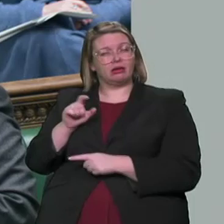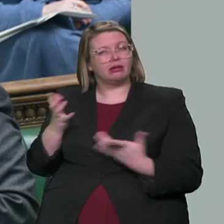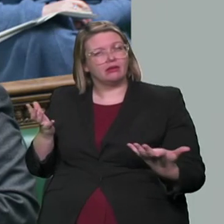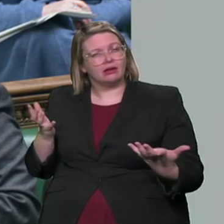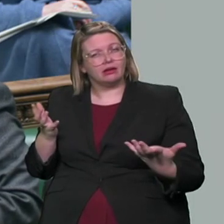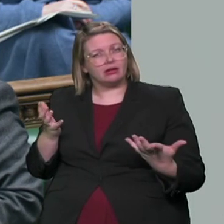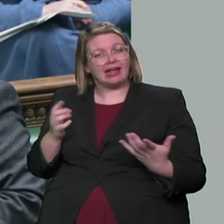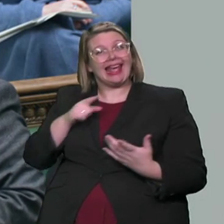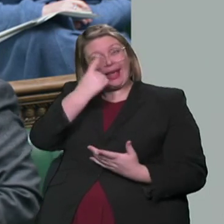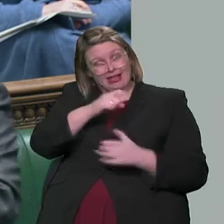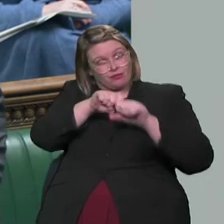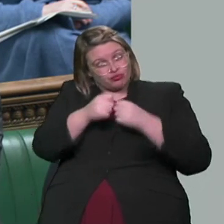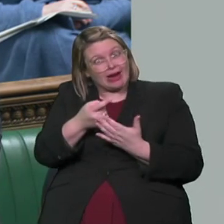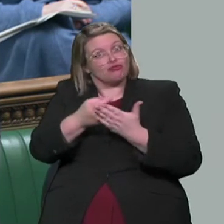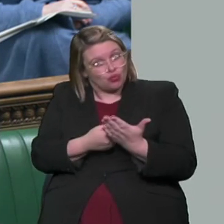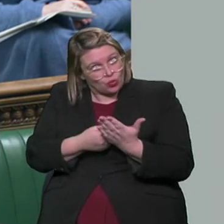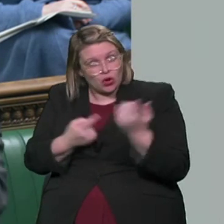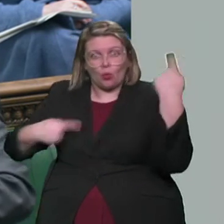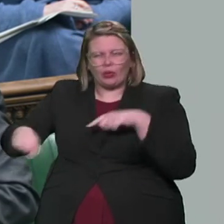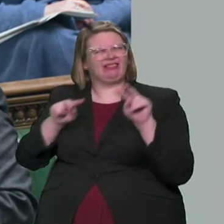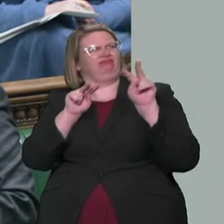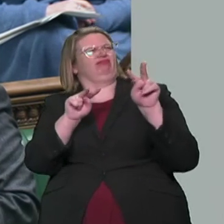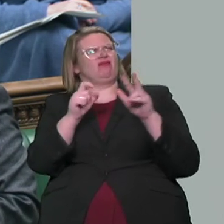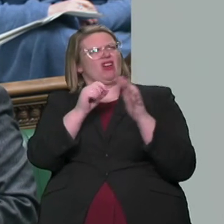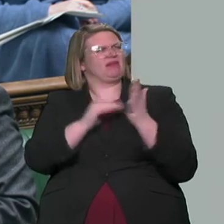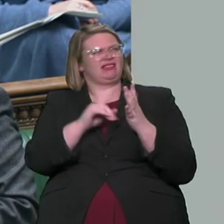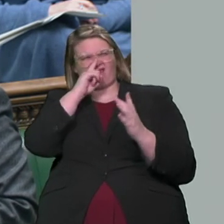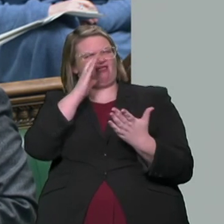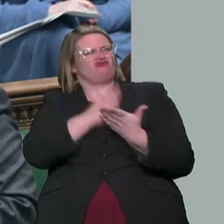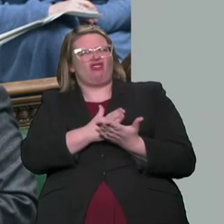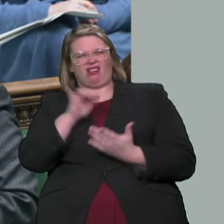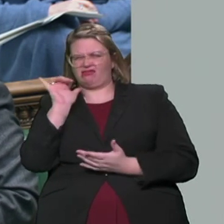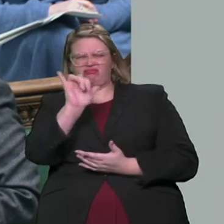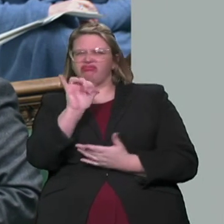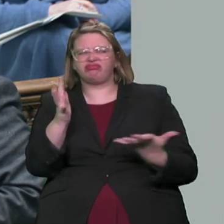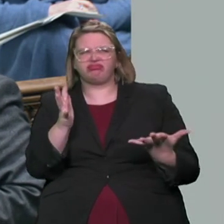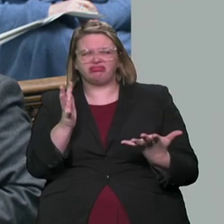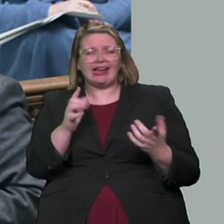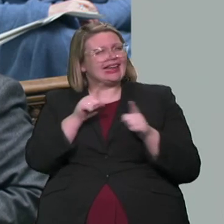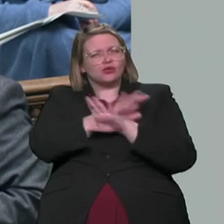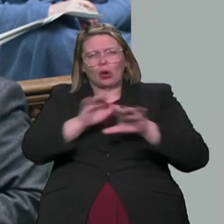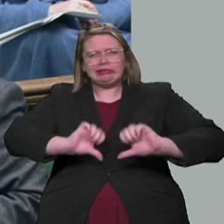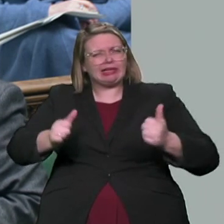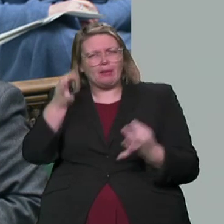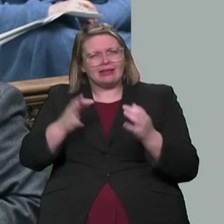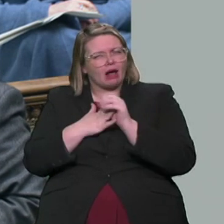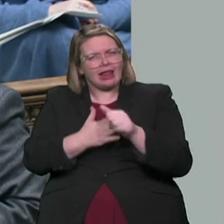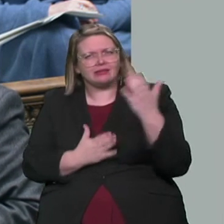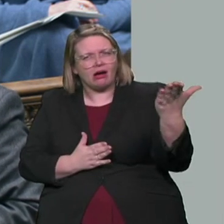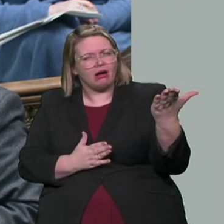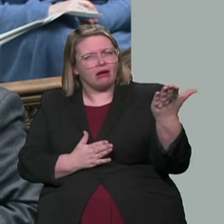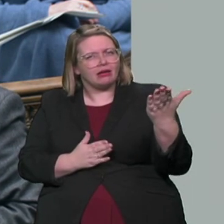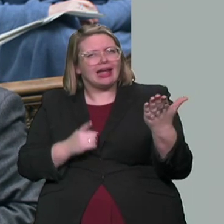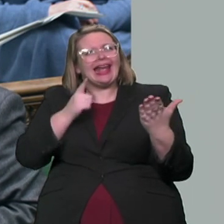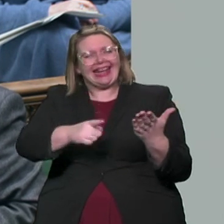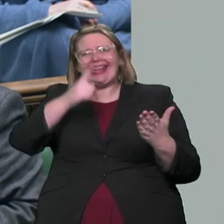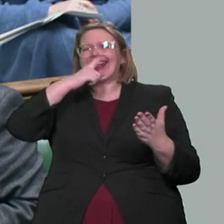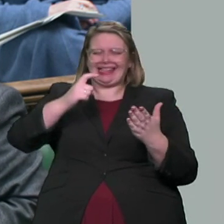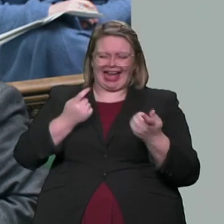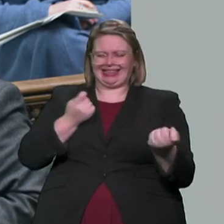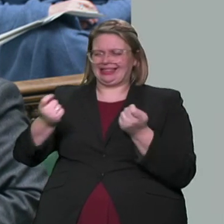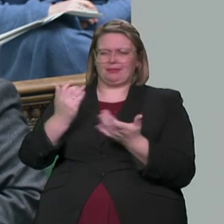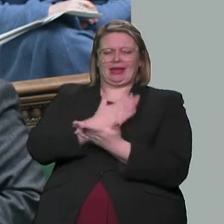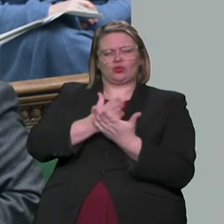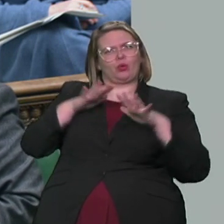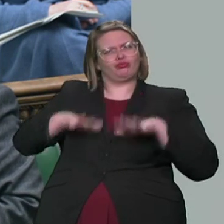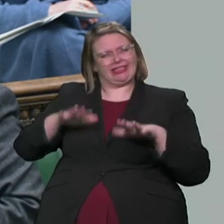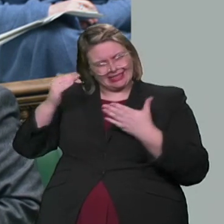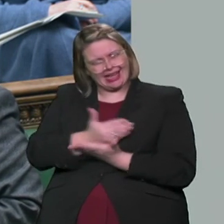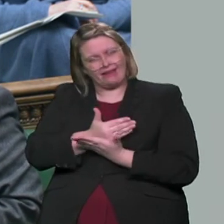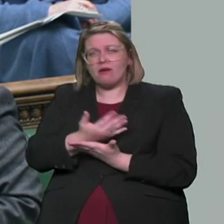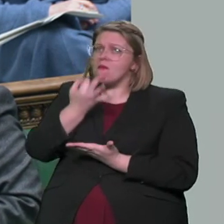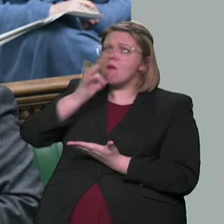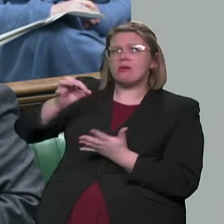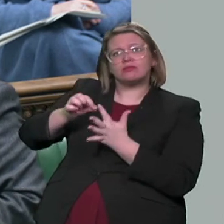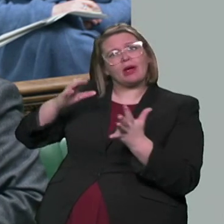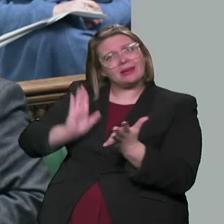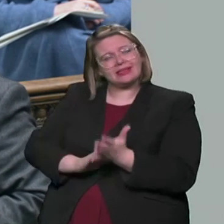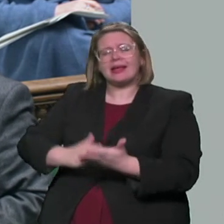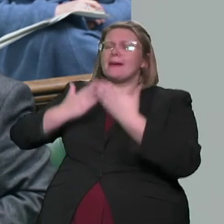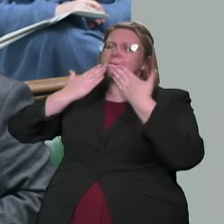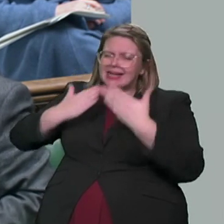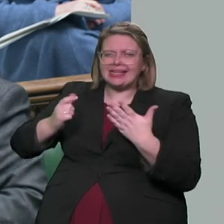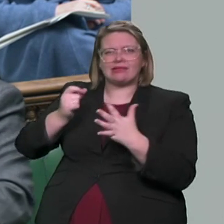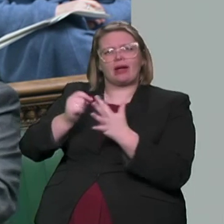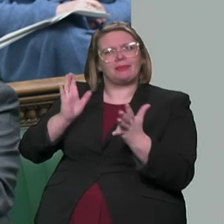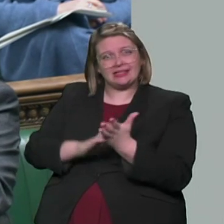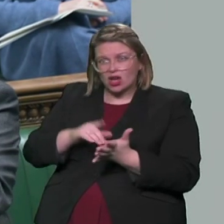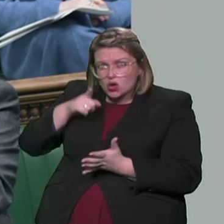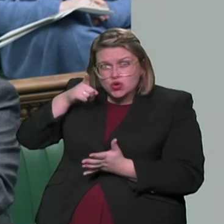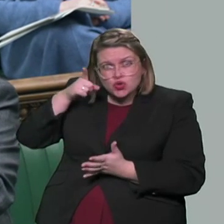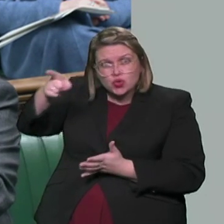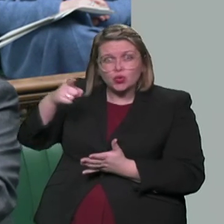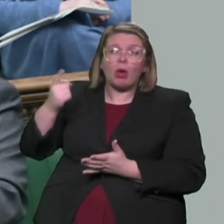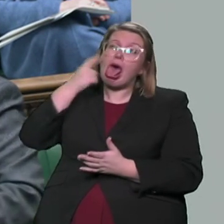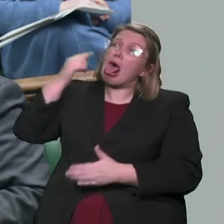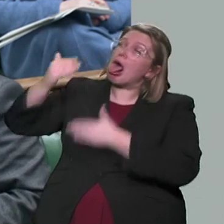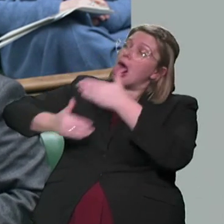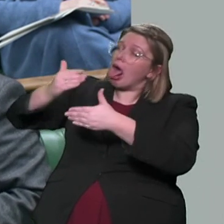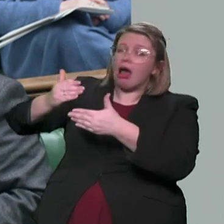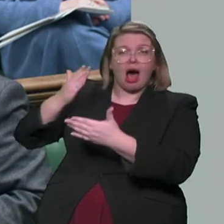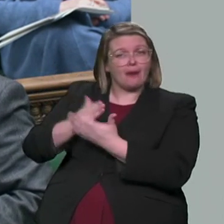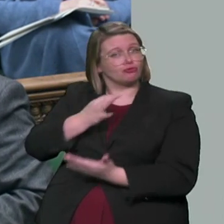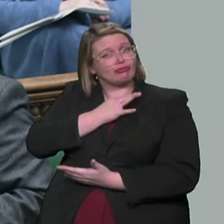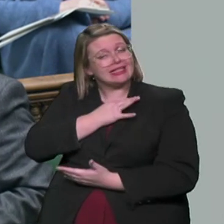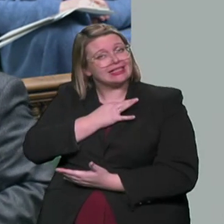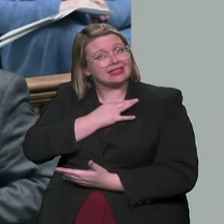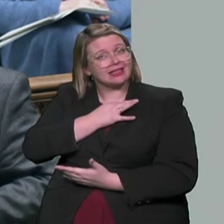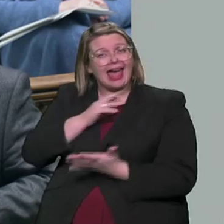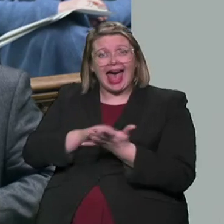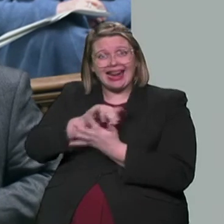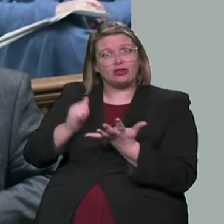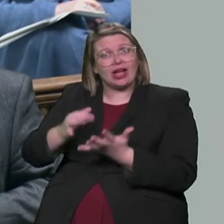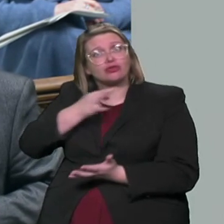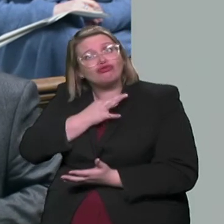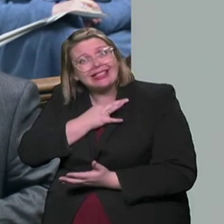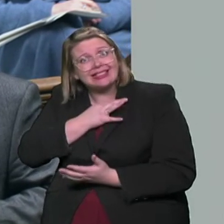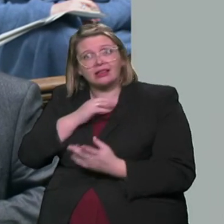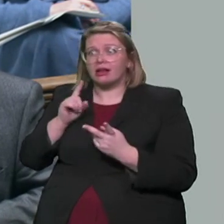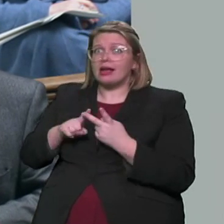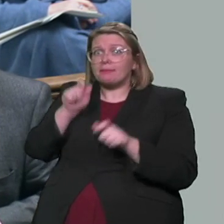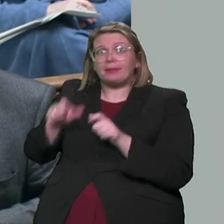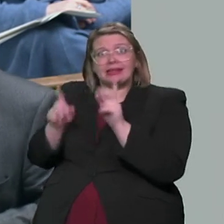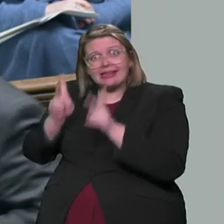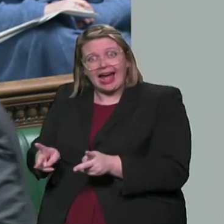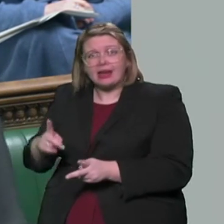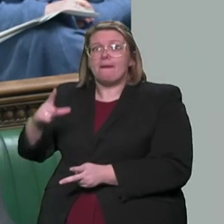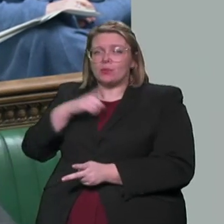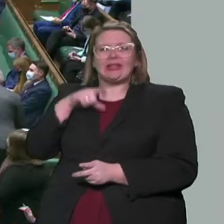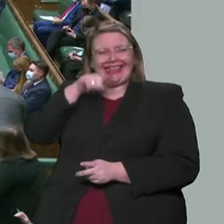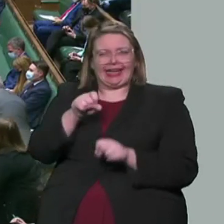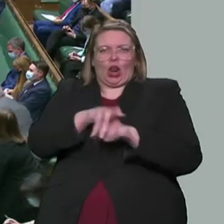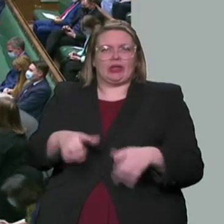The public are faced with a Prime Minister who does not have the political leadership or the authority to act to keep these islands safe, so will he finally acknowledge that he is riding it out and risking lives and the NHS because his Back Benchers are now calling the shots?